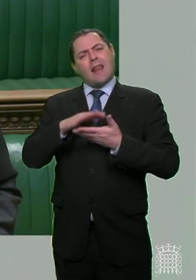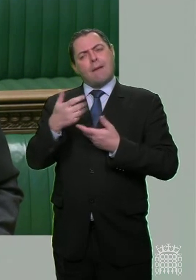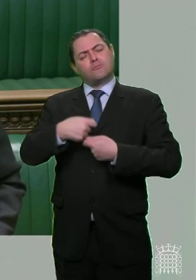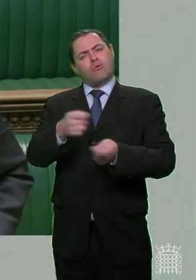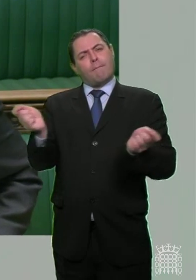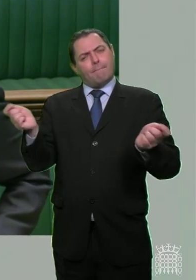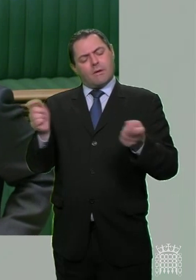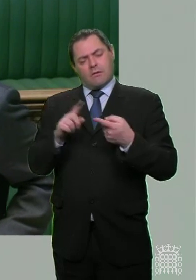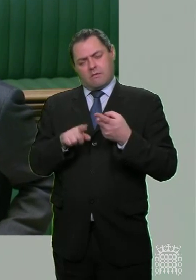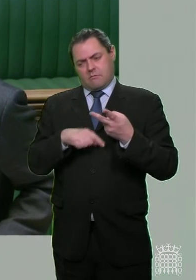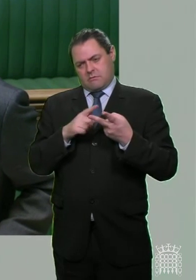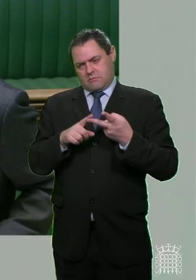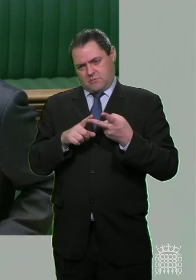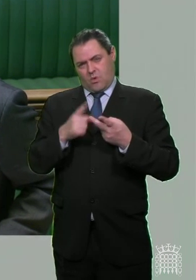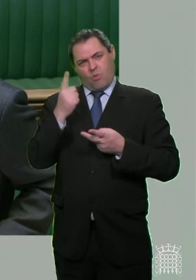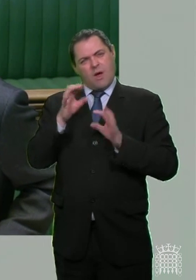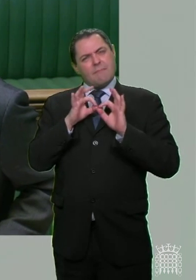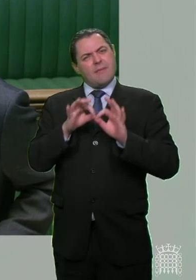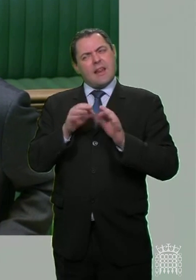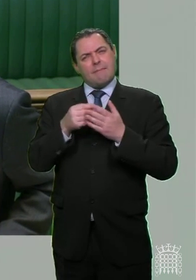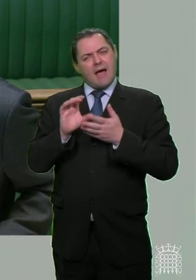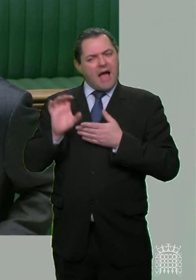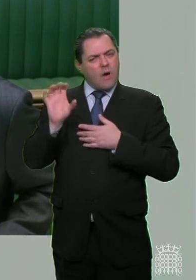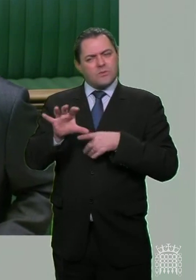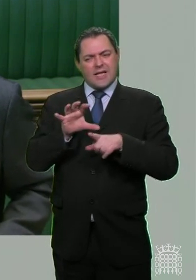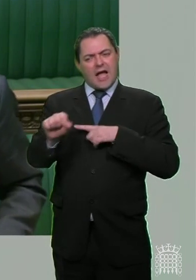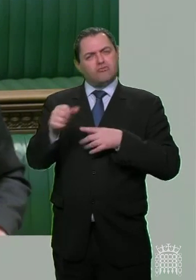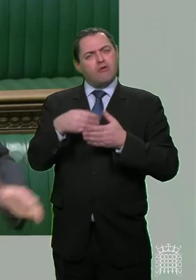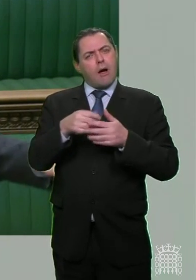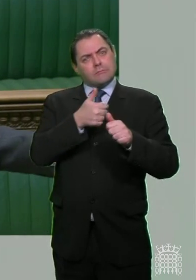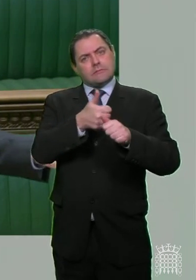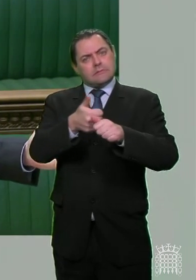That is why we have provided a £1 billion catch-up fund.